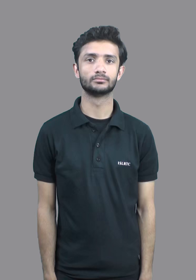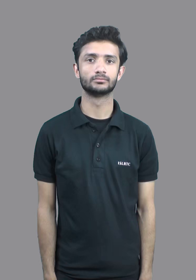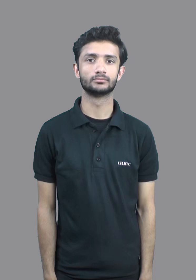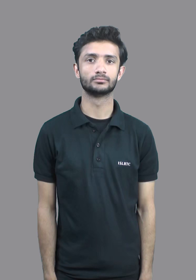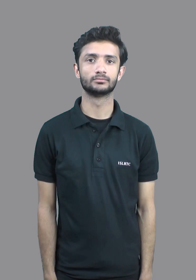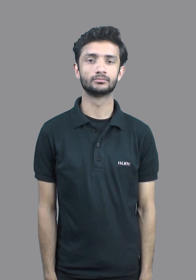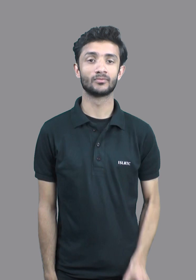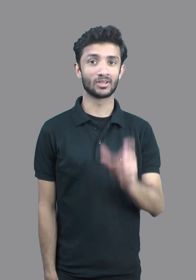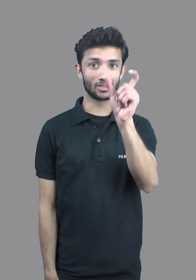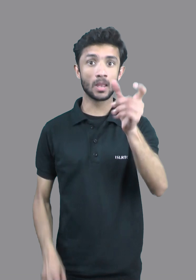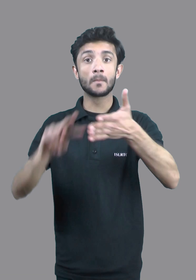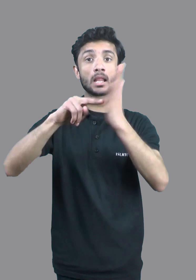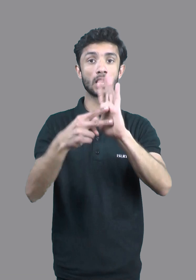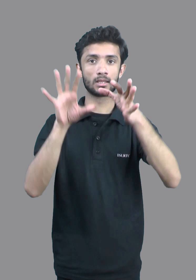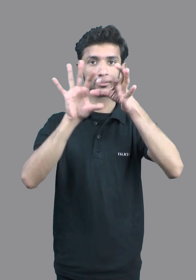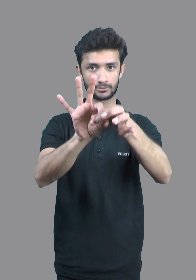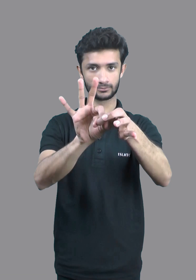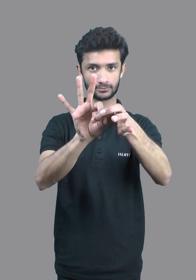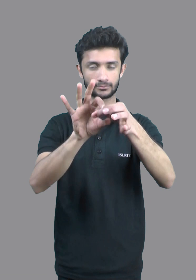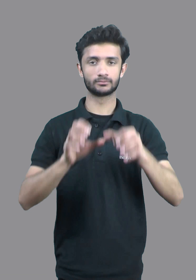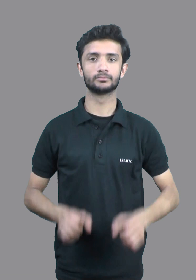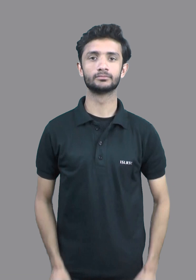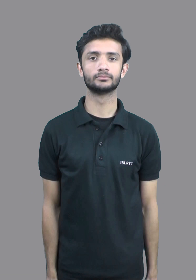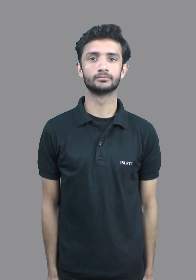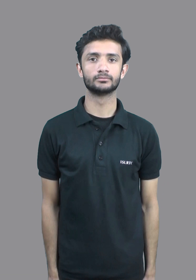Semantics